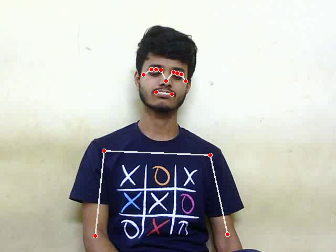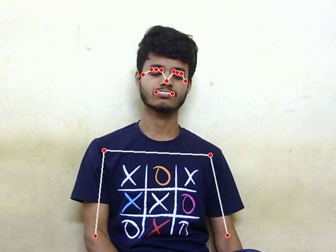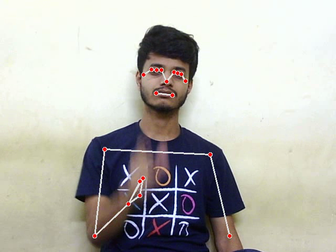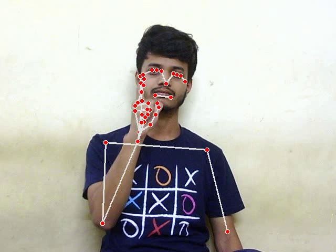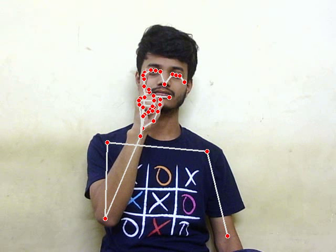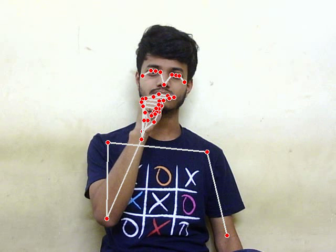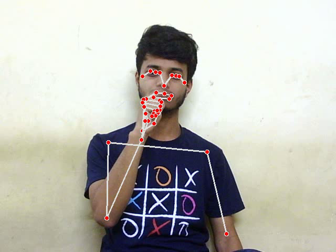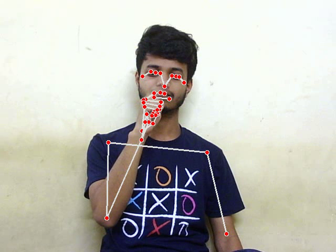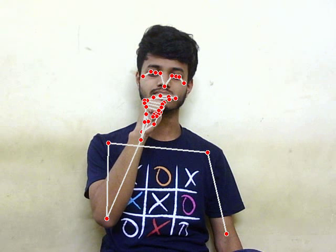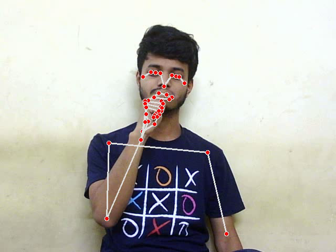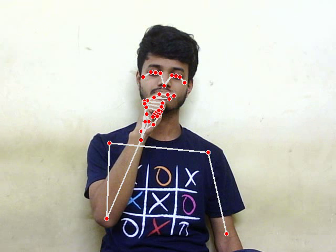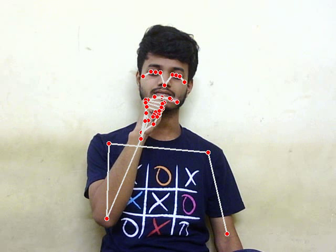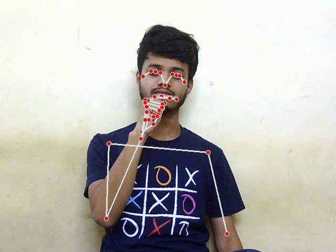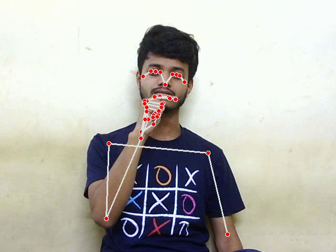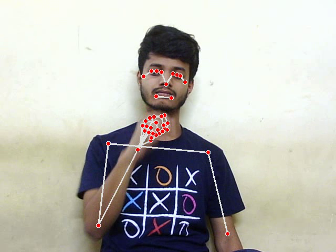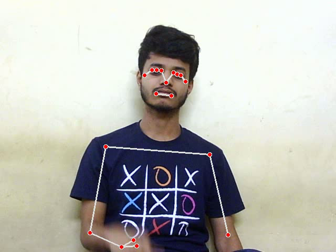who